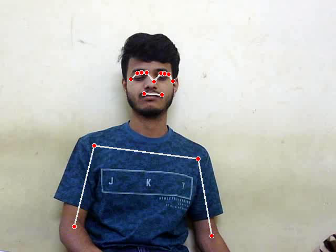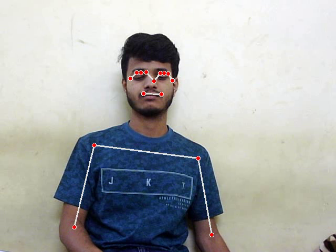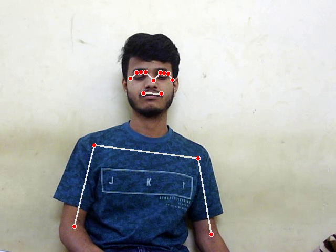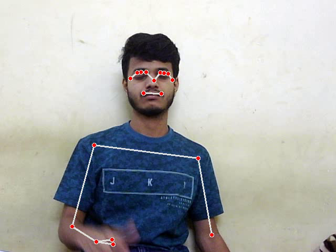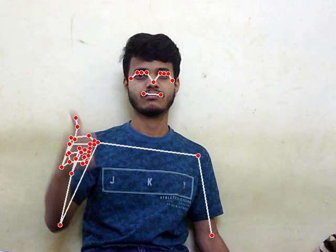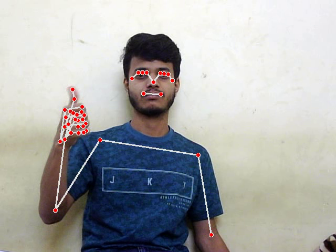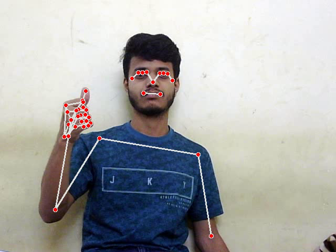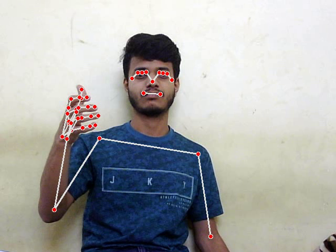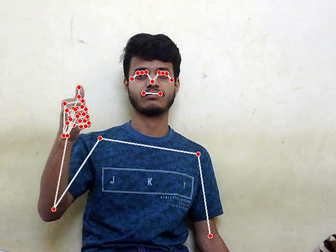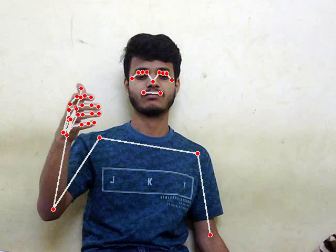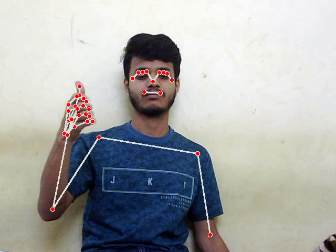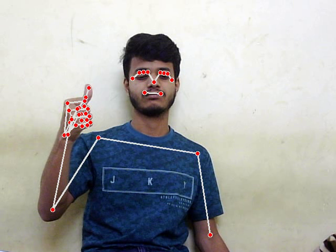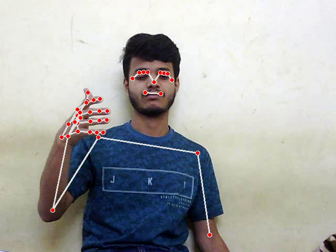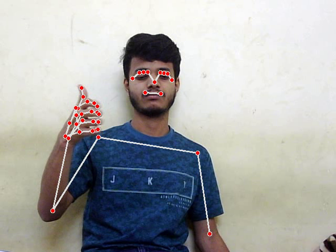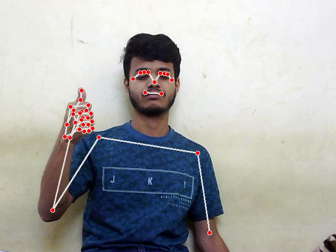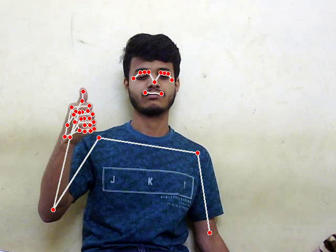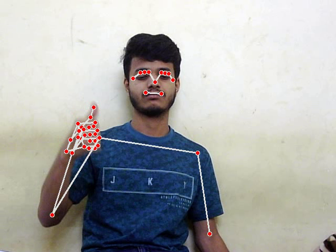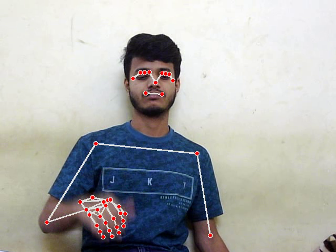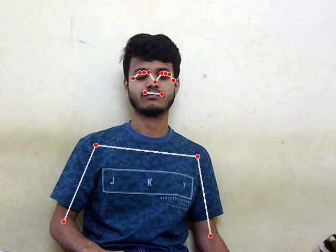milk